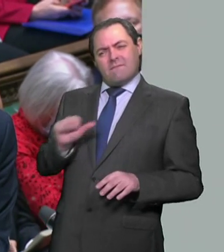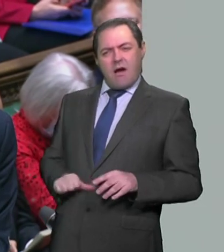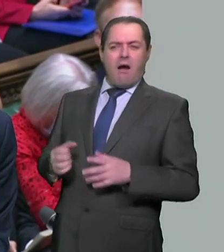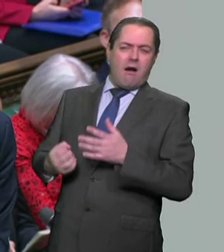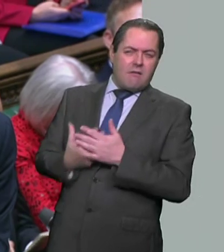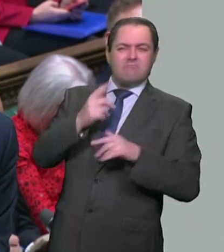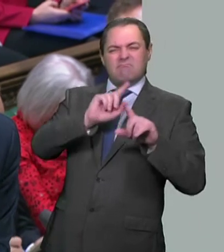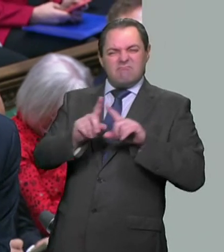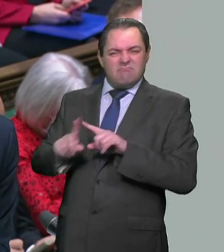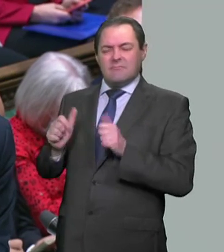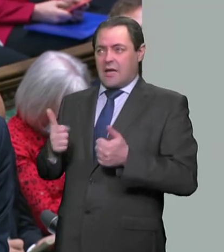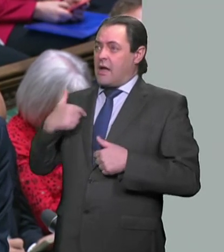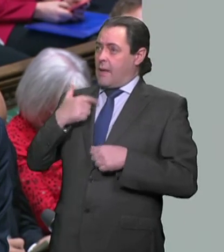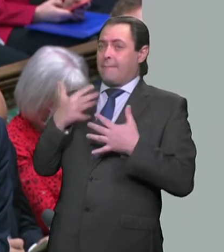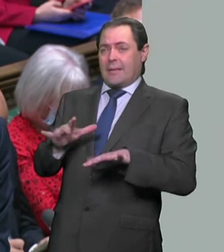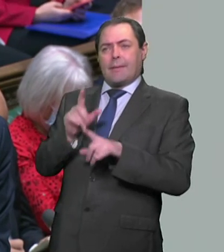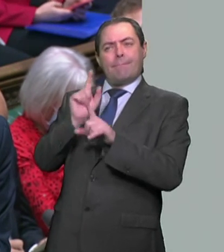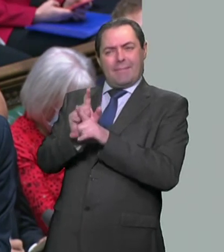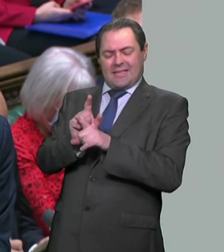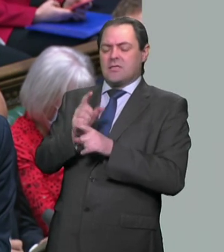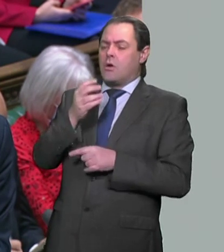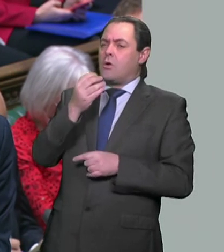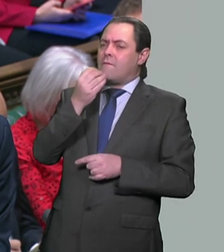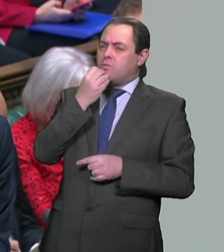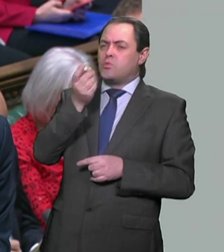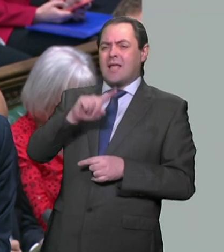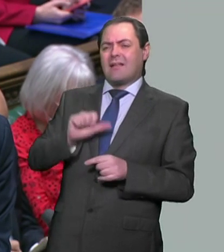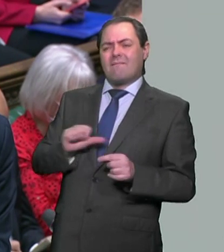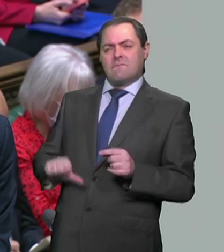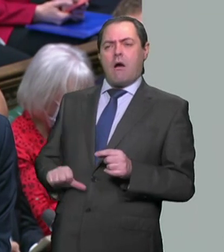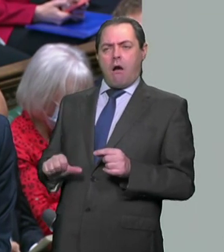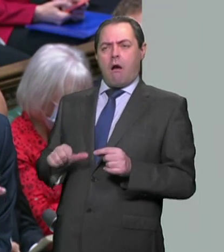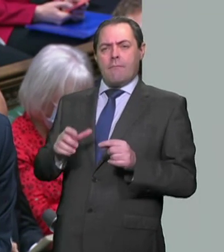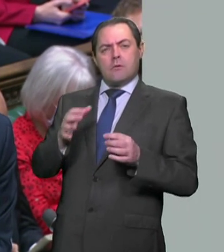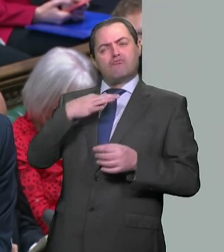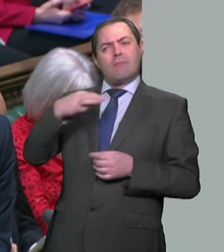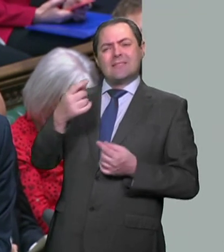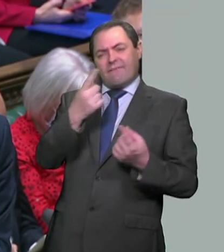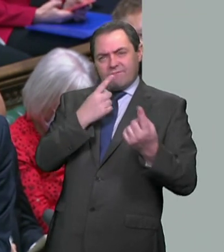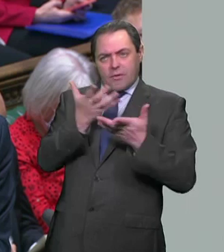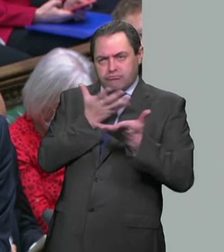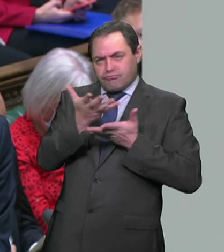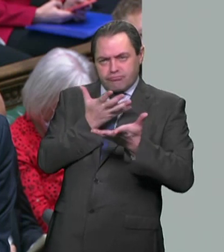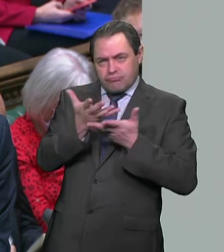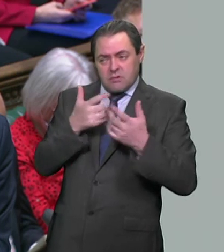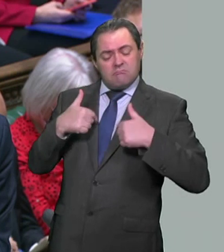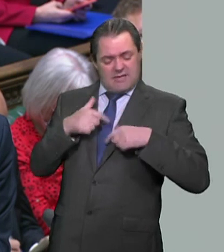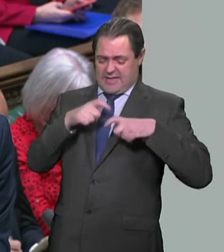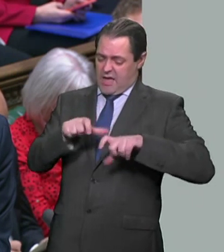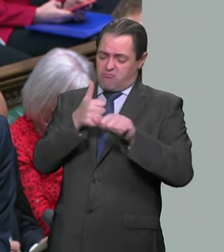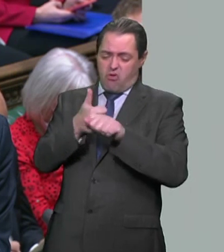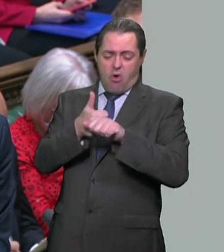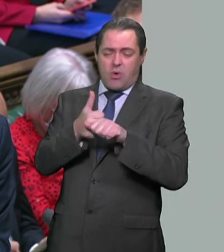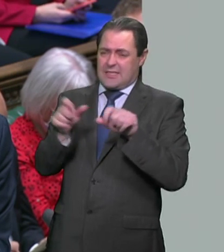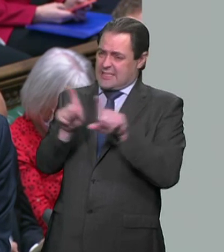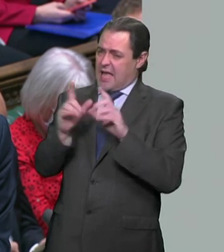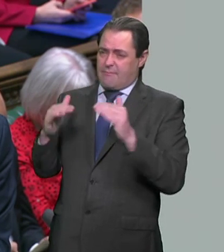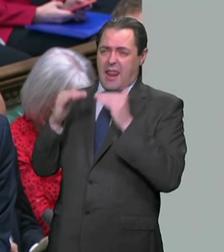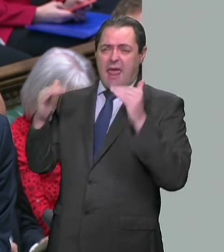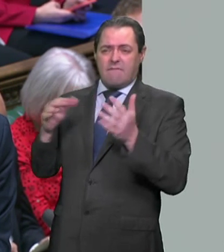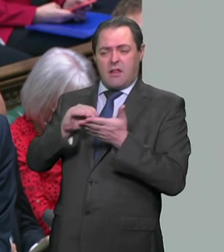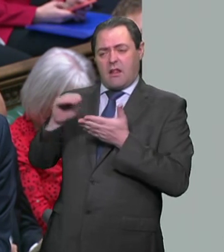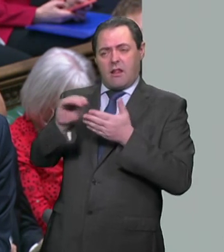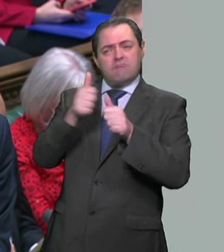Last night, I met representatives of the UK food and farming industry, which we support and continue to support with the same level of payments.